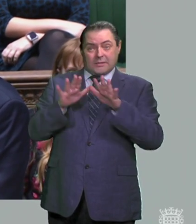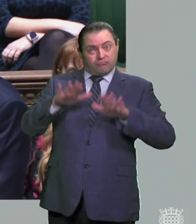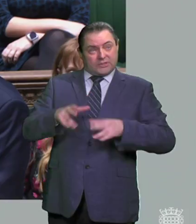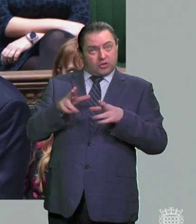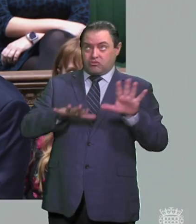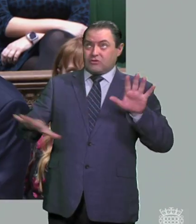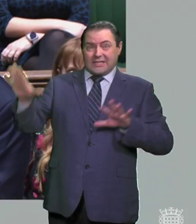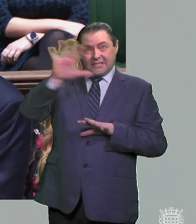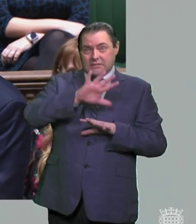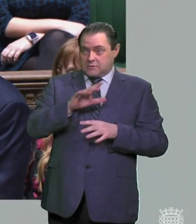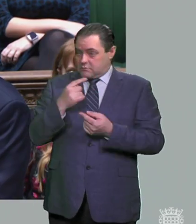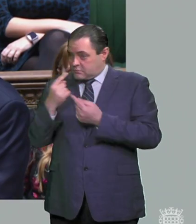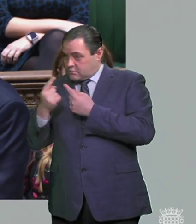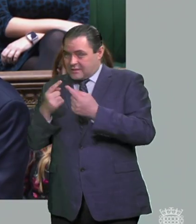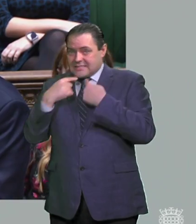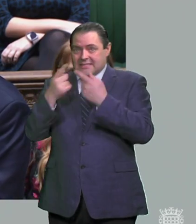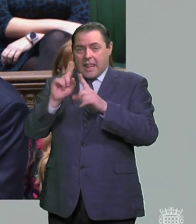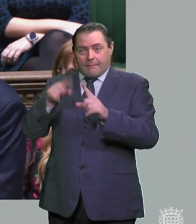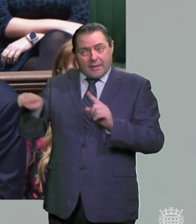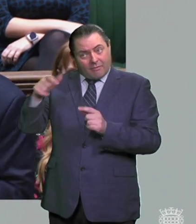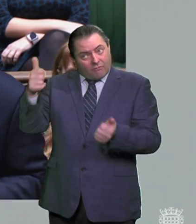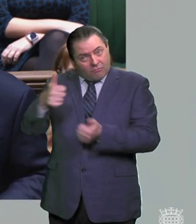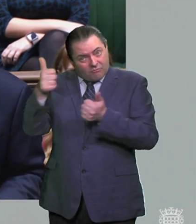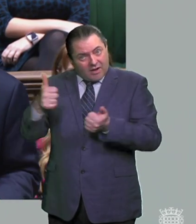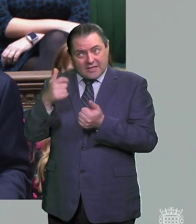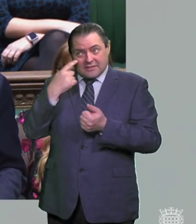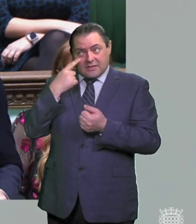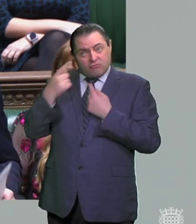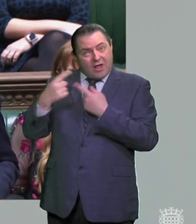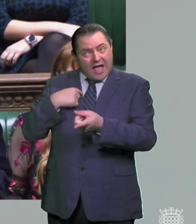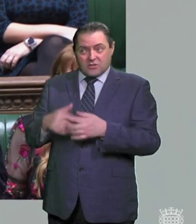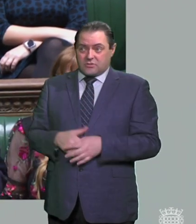He needs to go there, tell people it is all fine and see what reaction he gets.